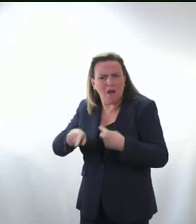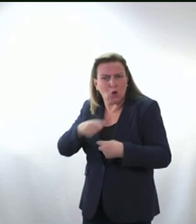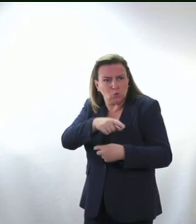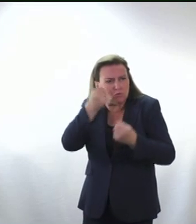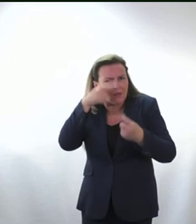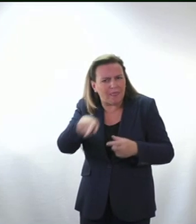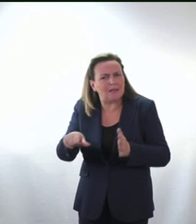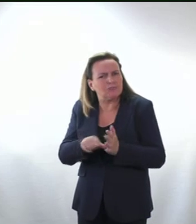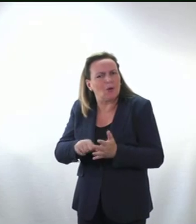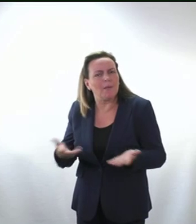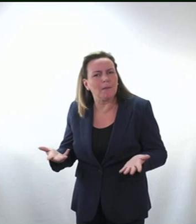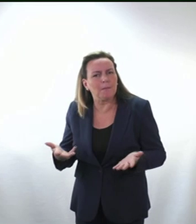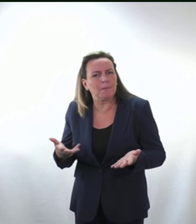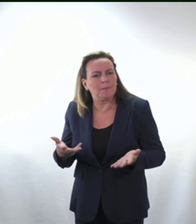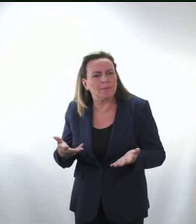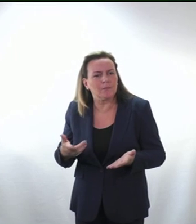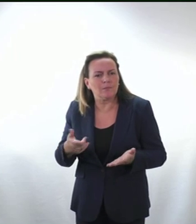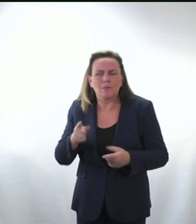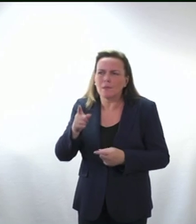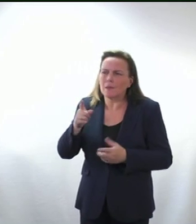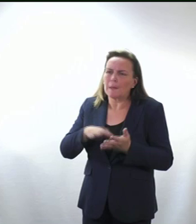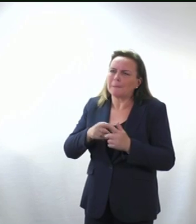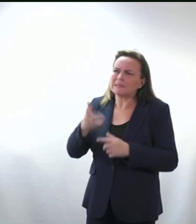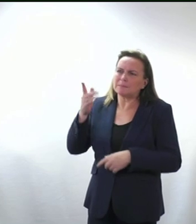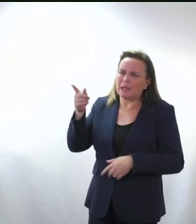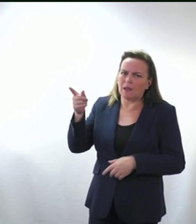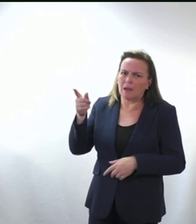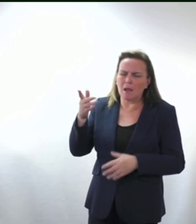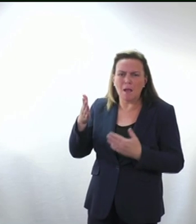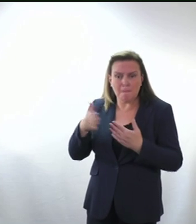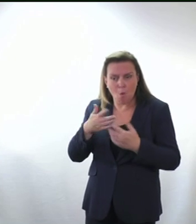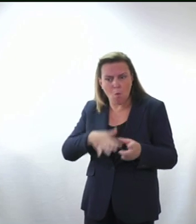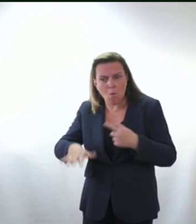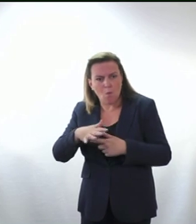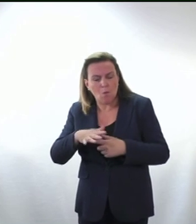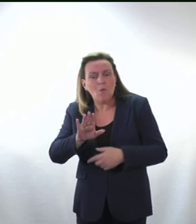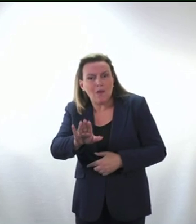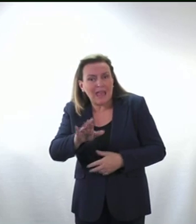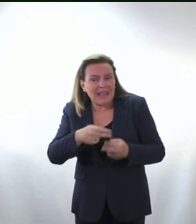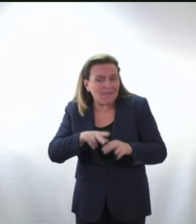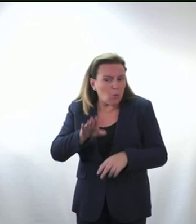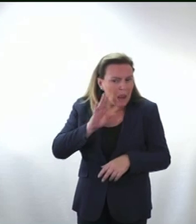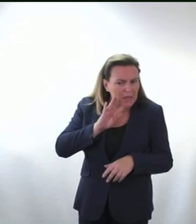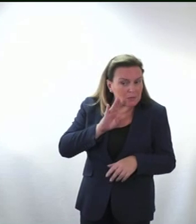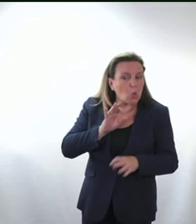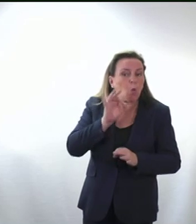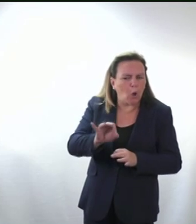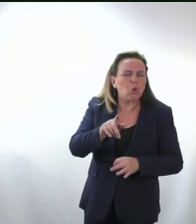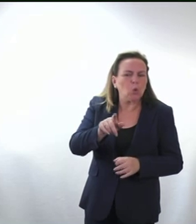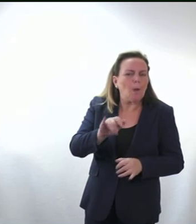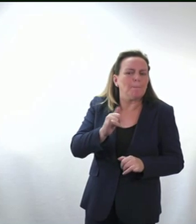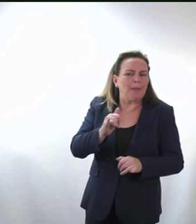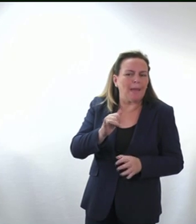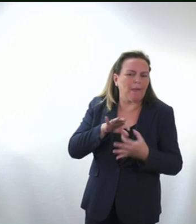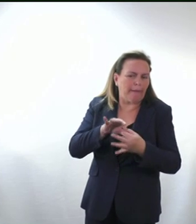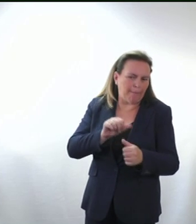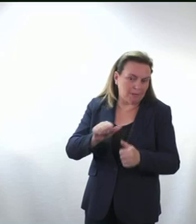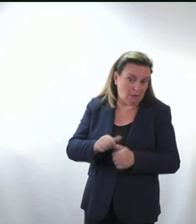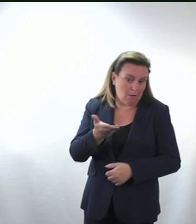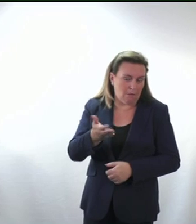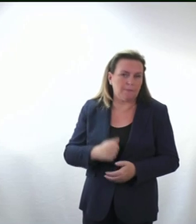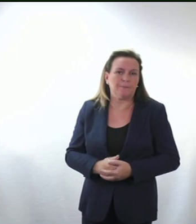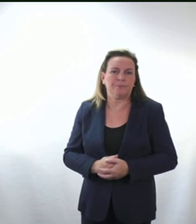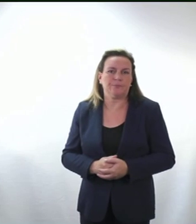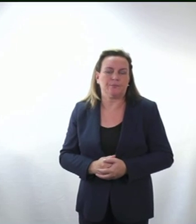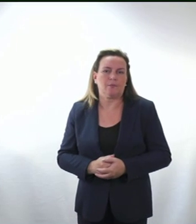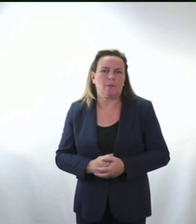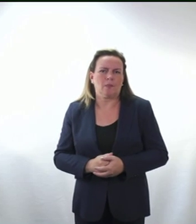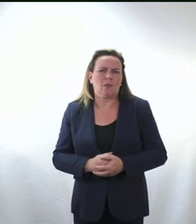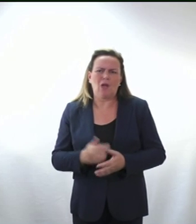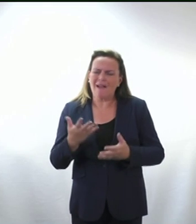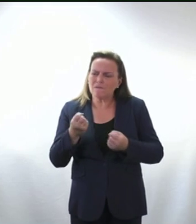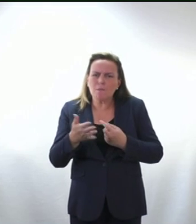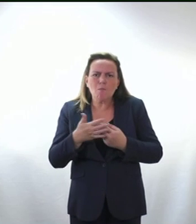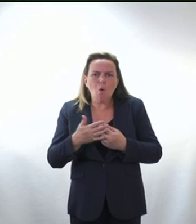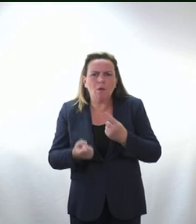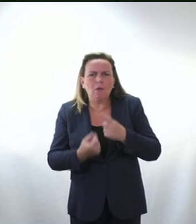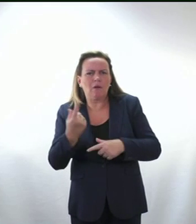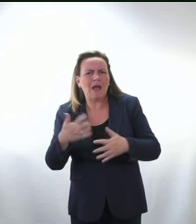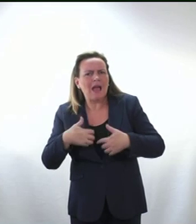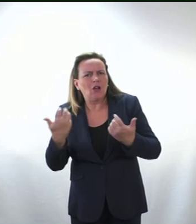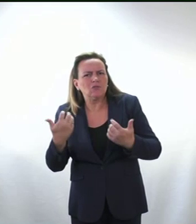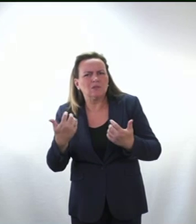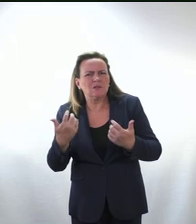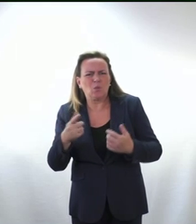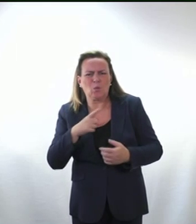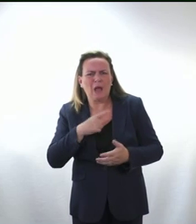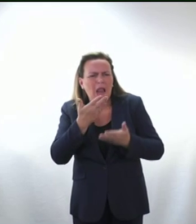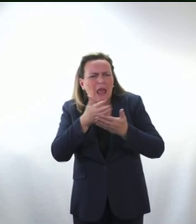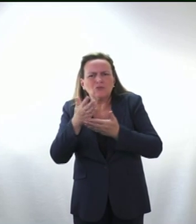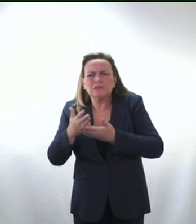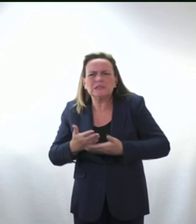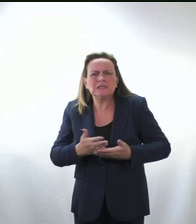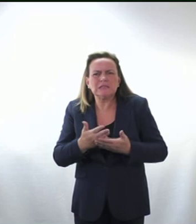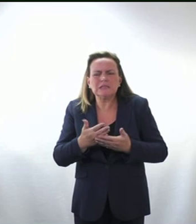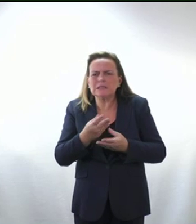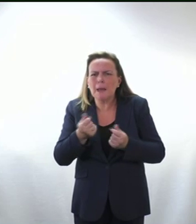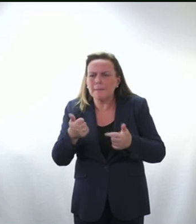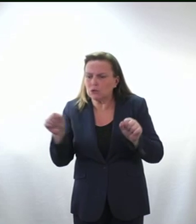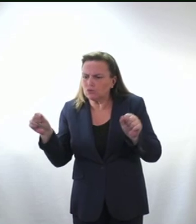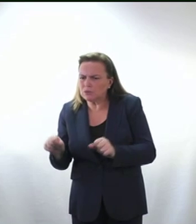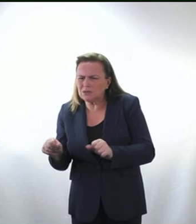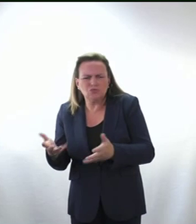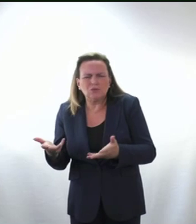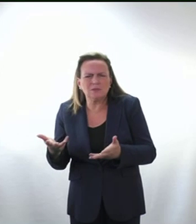There is a further cause of anger— Prime Minister, if you actually listen to the question, we might get on better—which is the lack of clarity about why particular restrictions have been introduced.